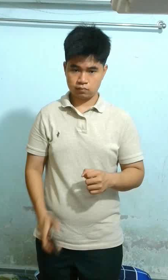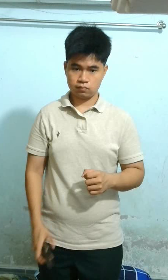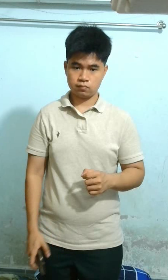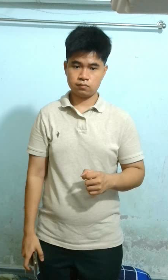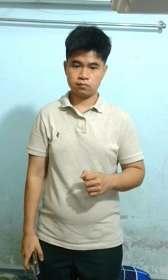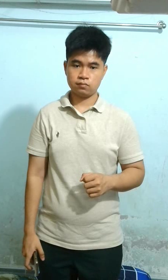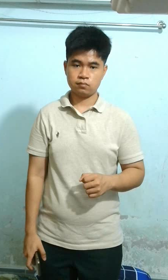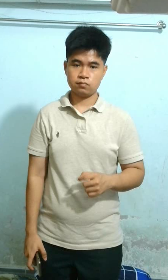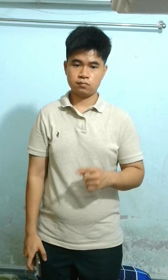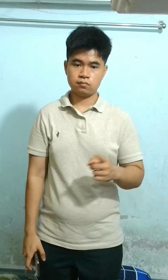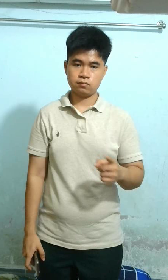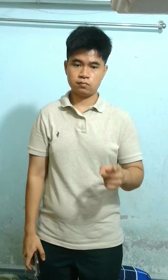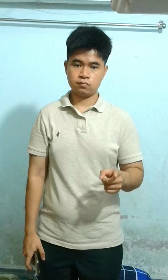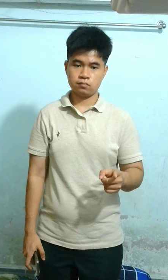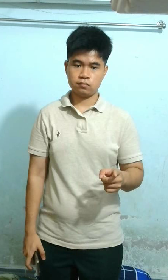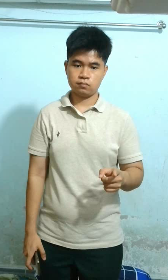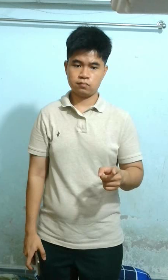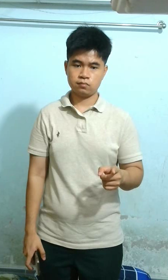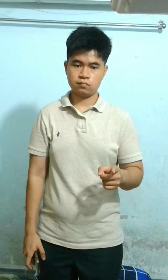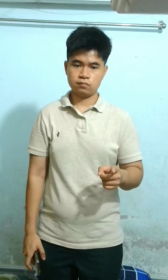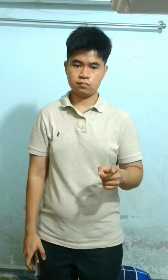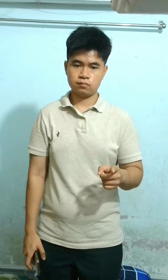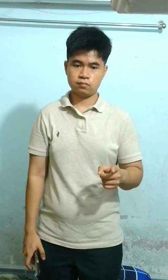ban